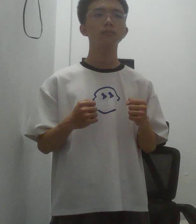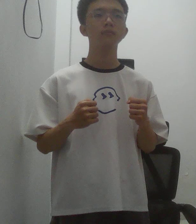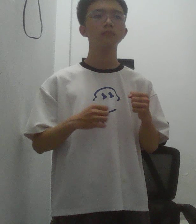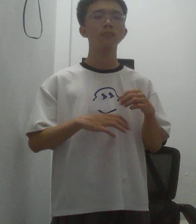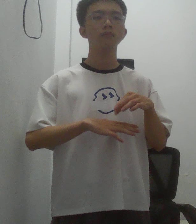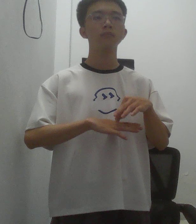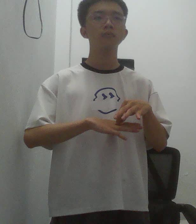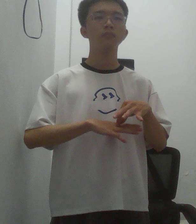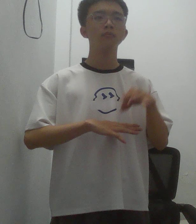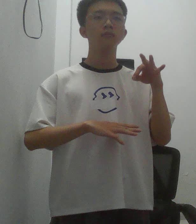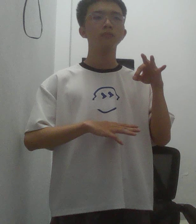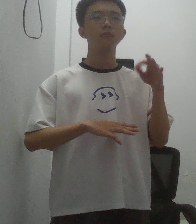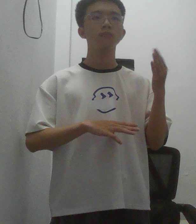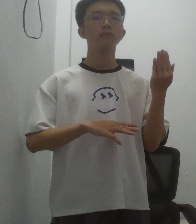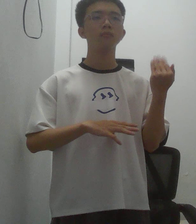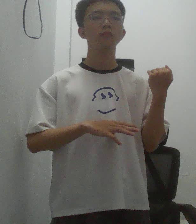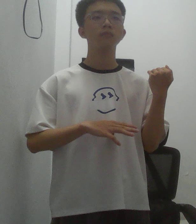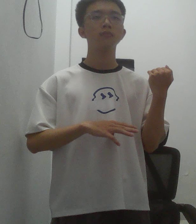tuan truoc